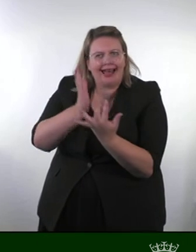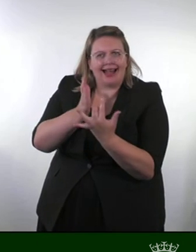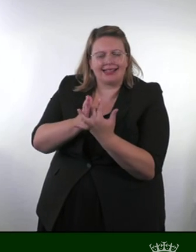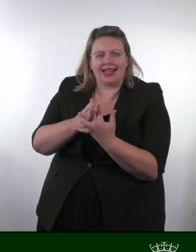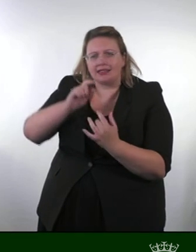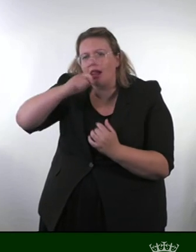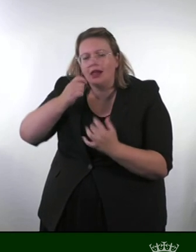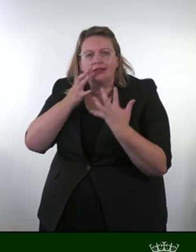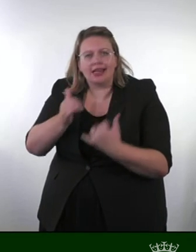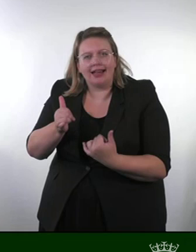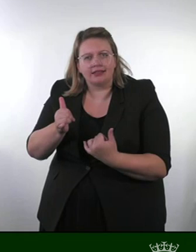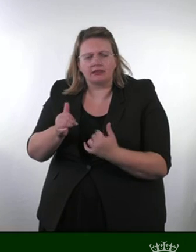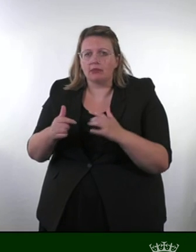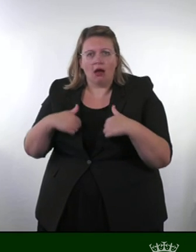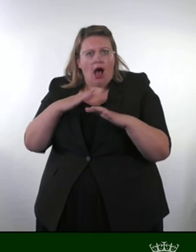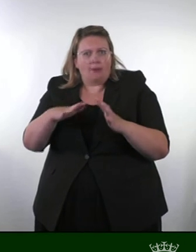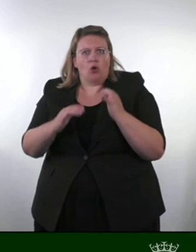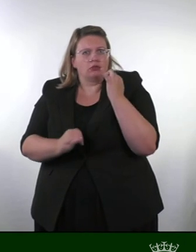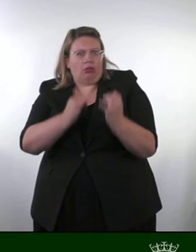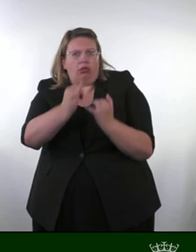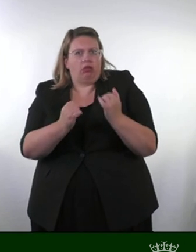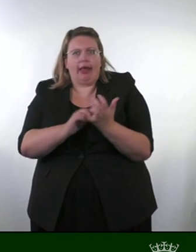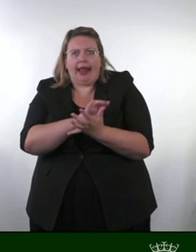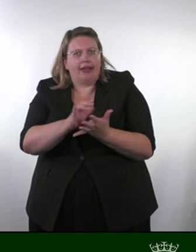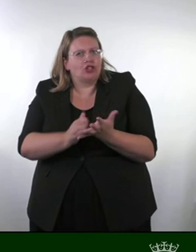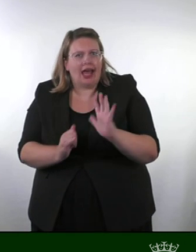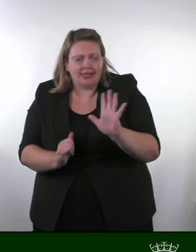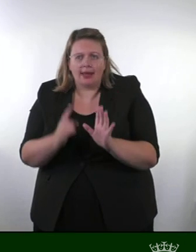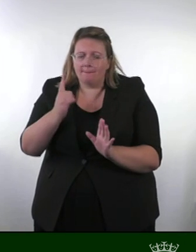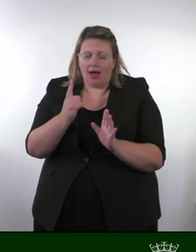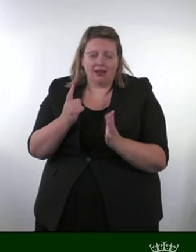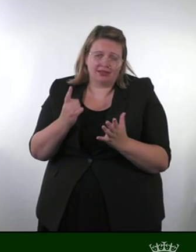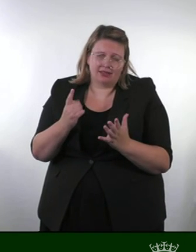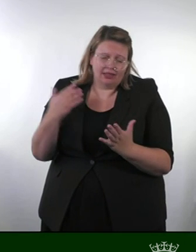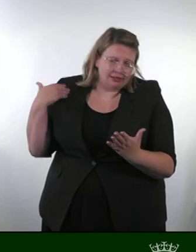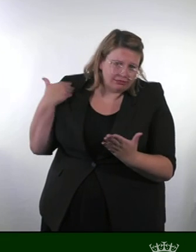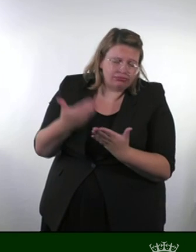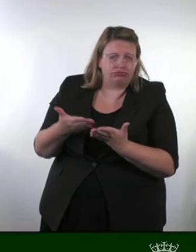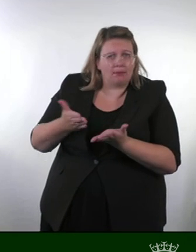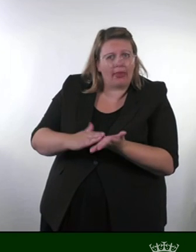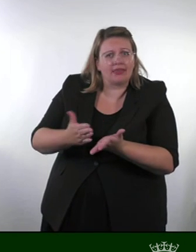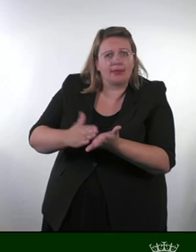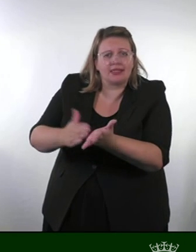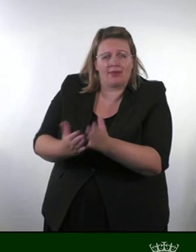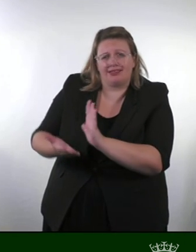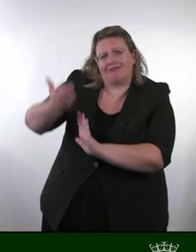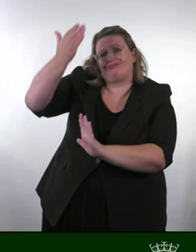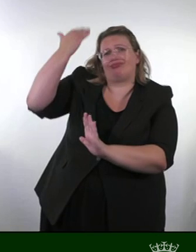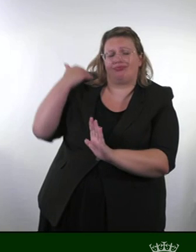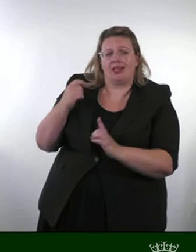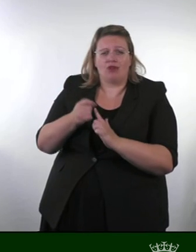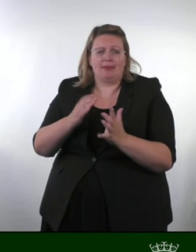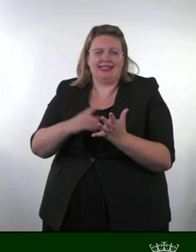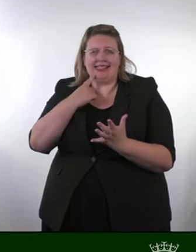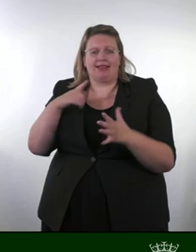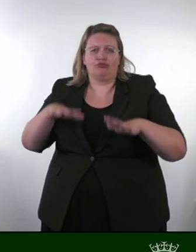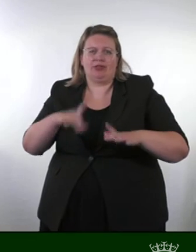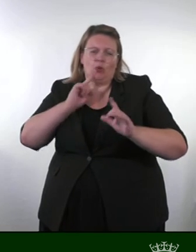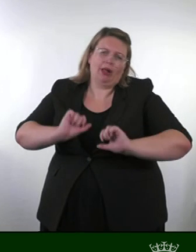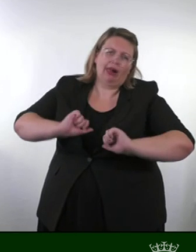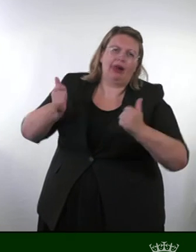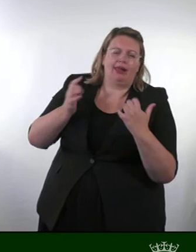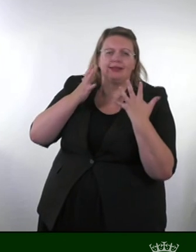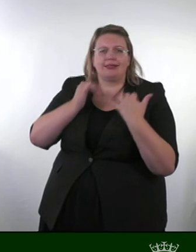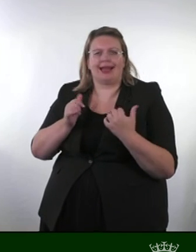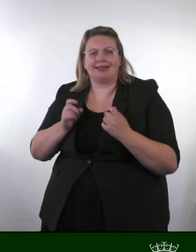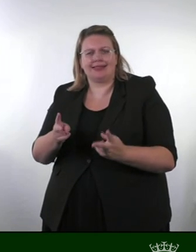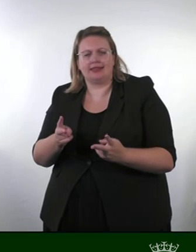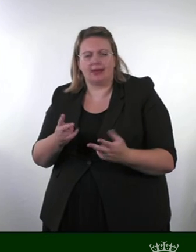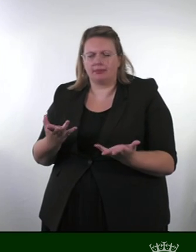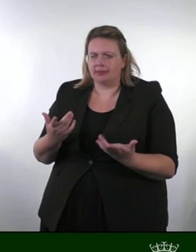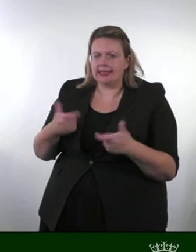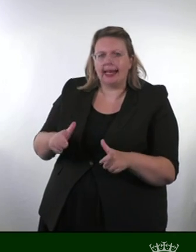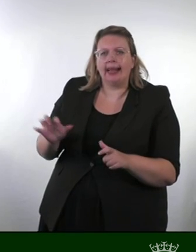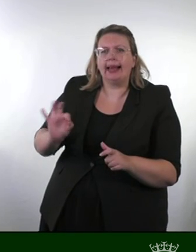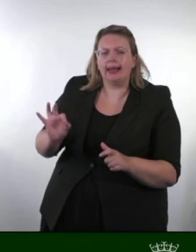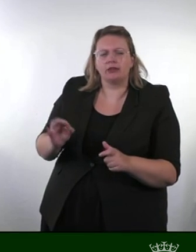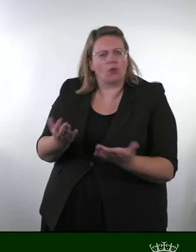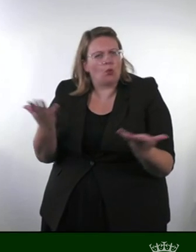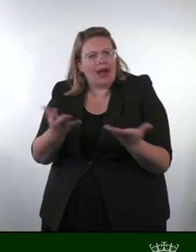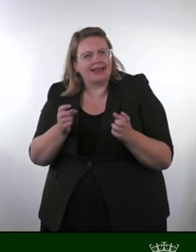This is not criticism or an attack on our NHS, but it is months since the Prime Minister promised us all a world-leading test, track and trace system, so I ask him: where is it?